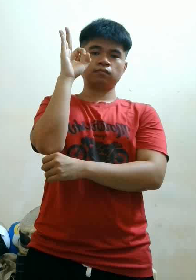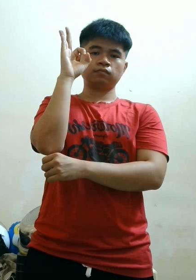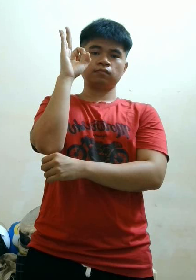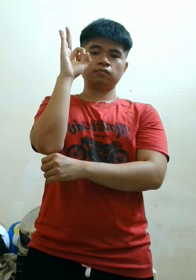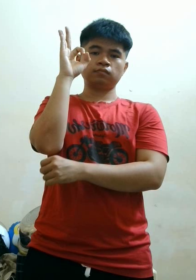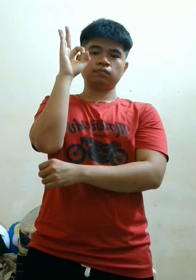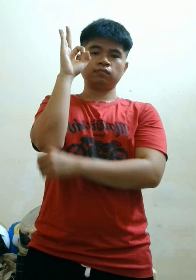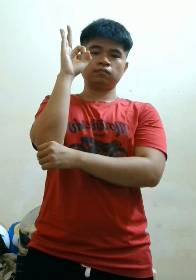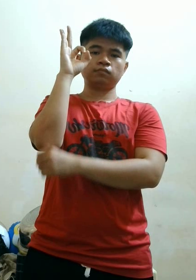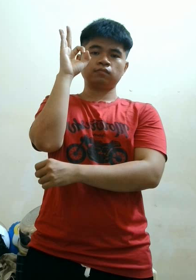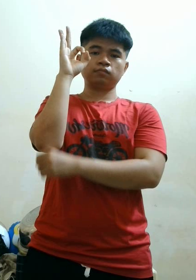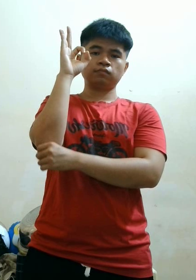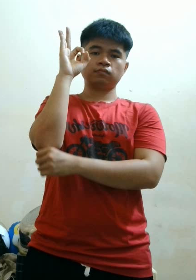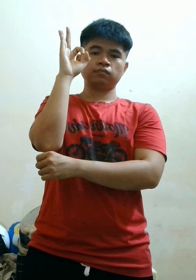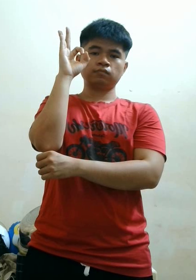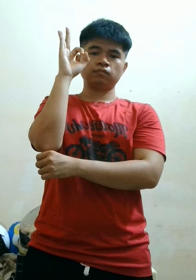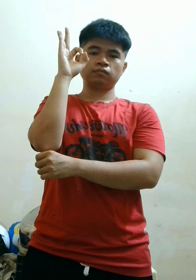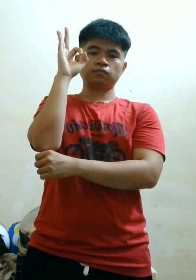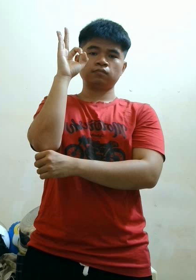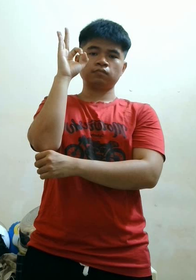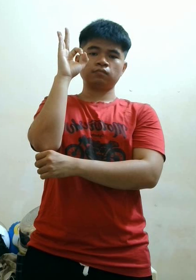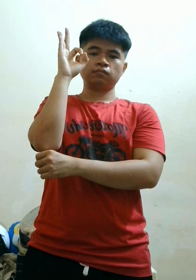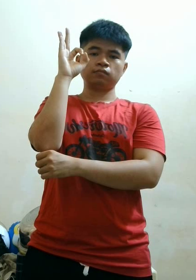buoi trua